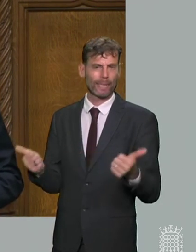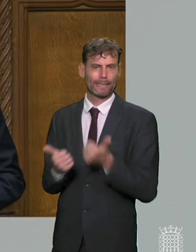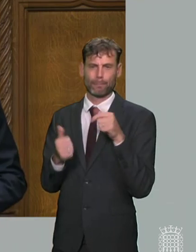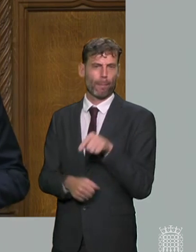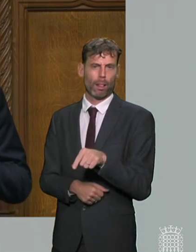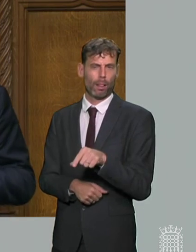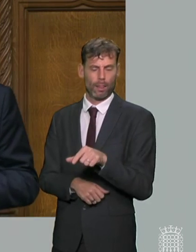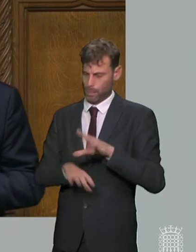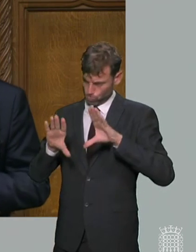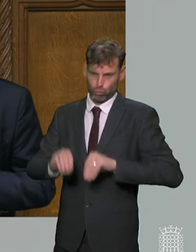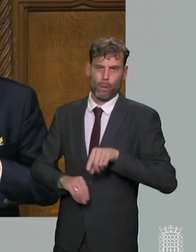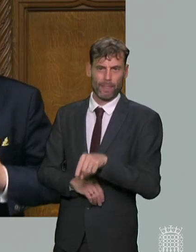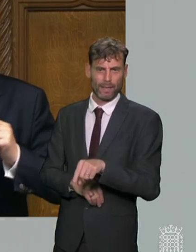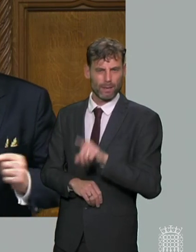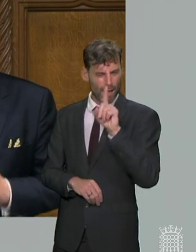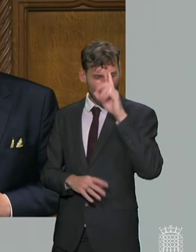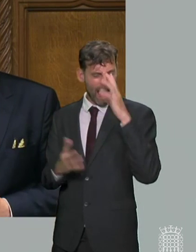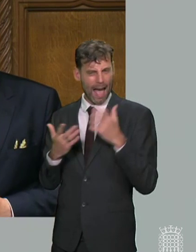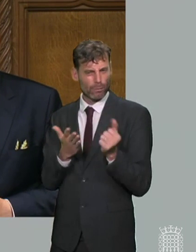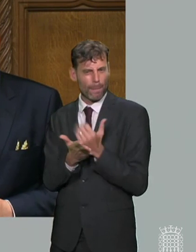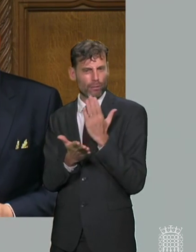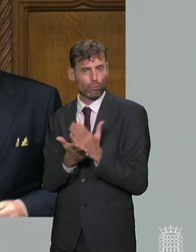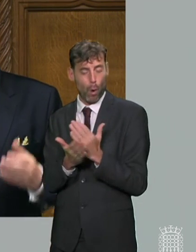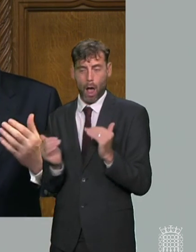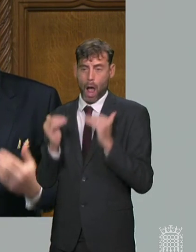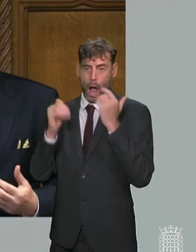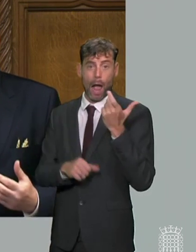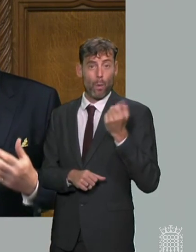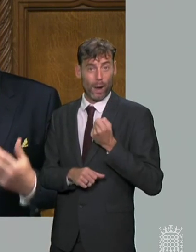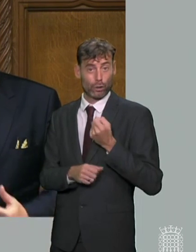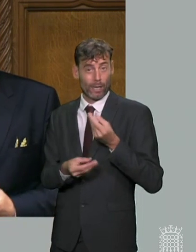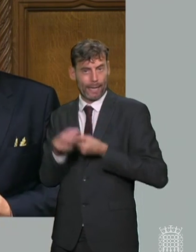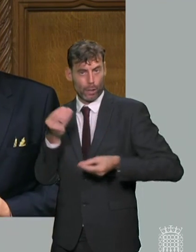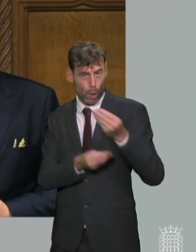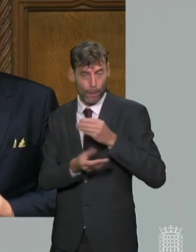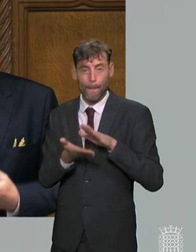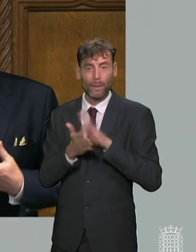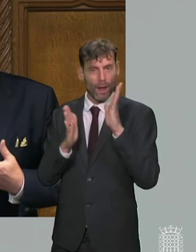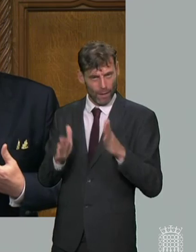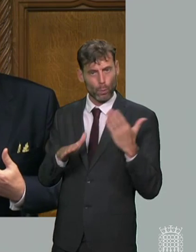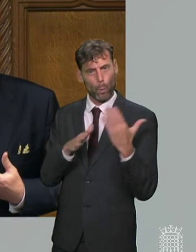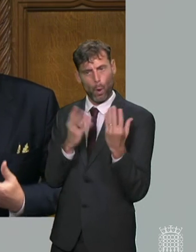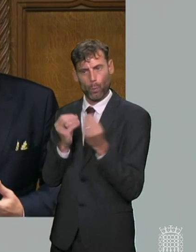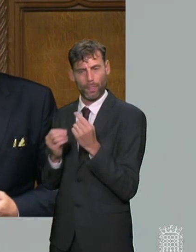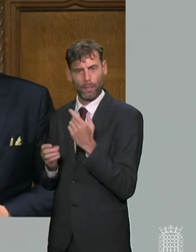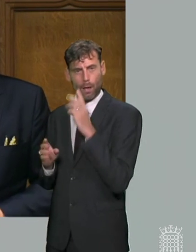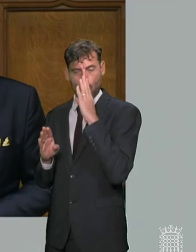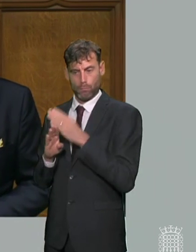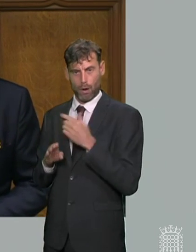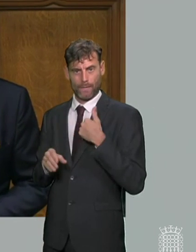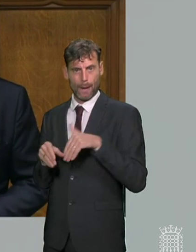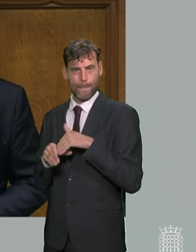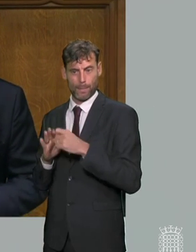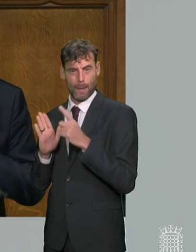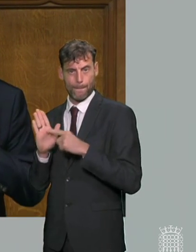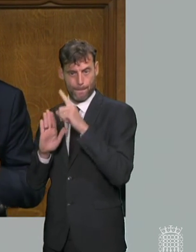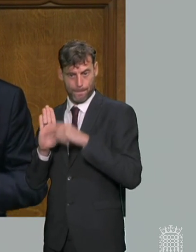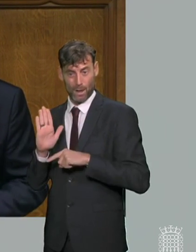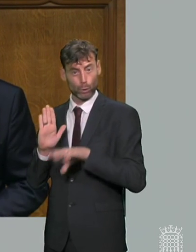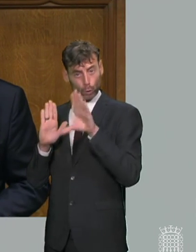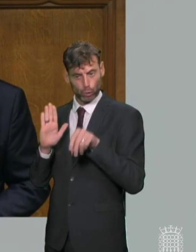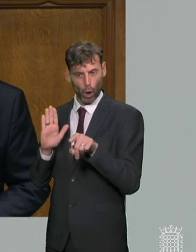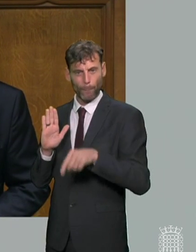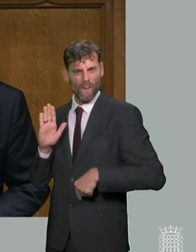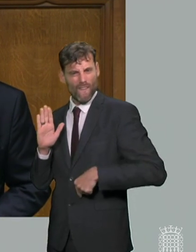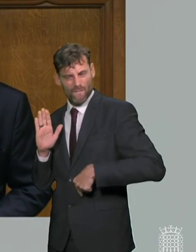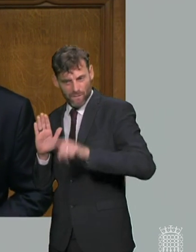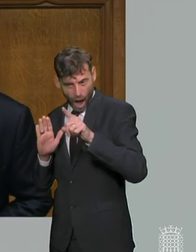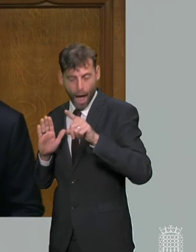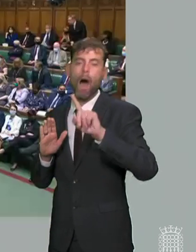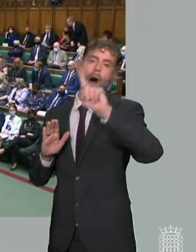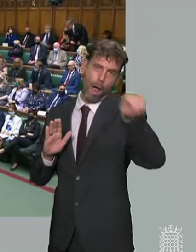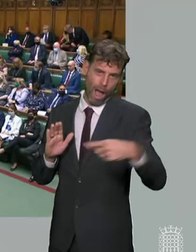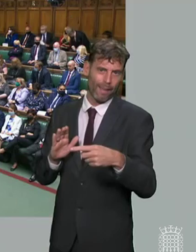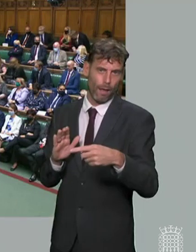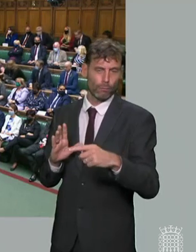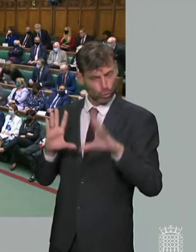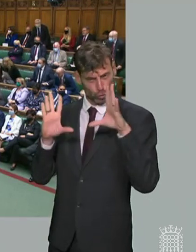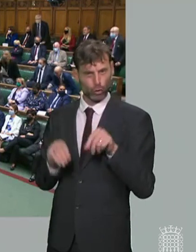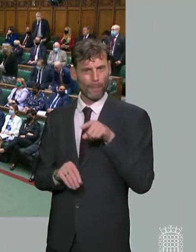Surely the best way of ensuring that we have a high-wage economy is to work with the proposals in my private Member’s Bill so that we end that tactic of fire and rehire.